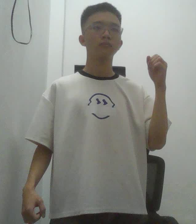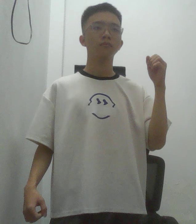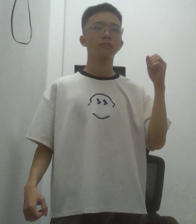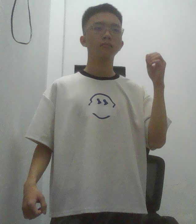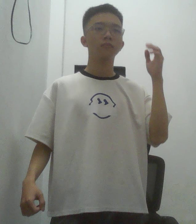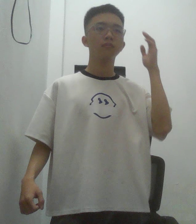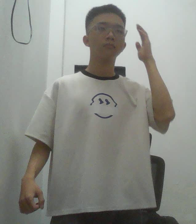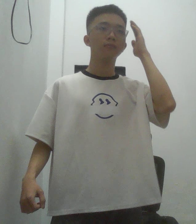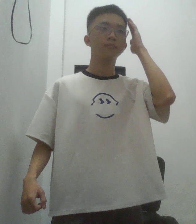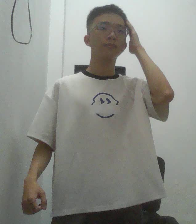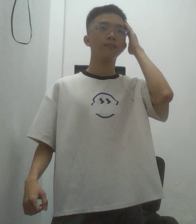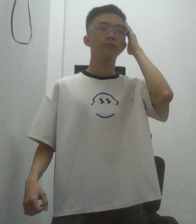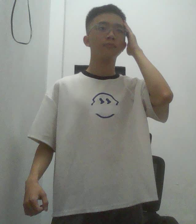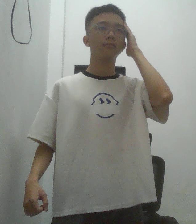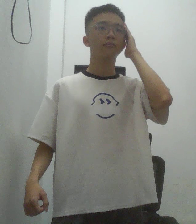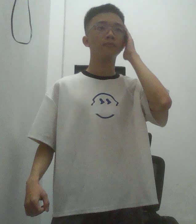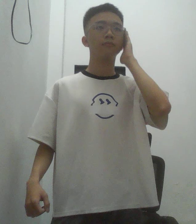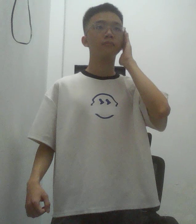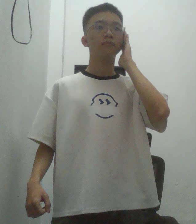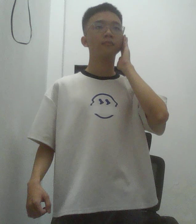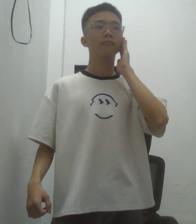dep